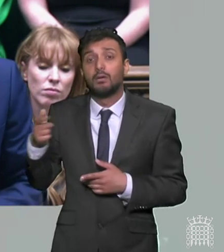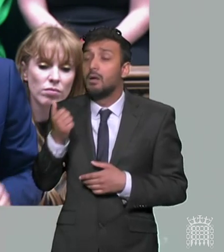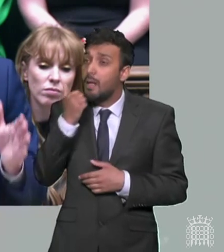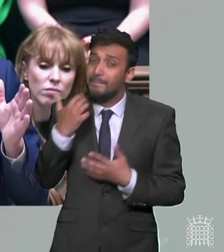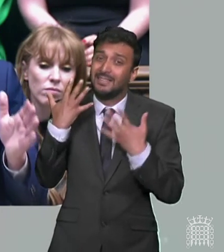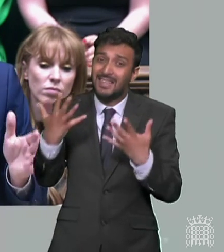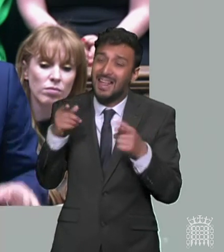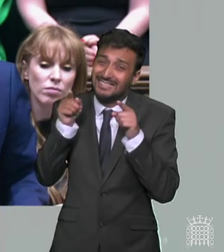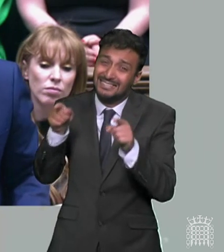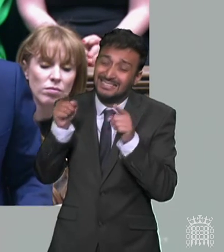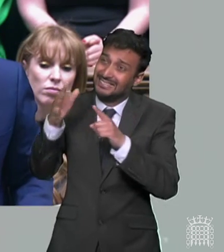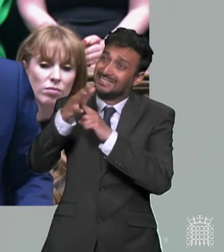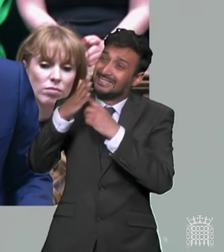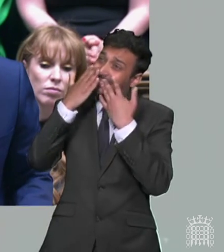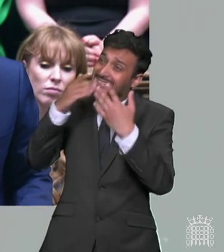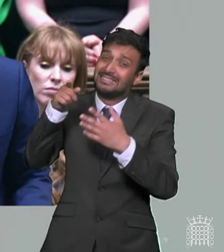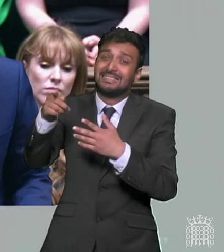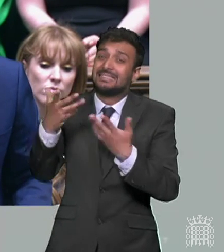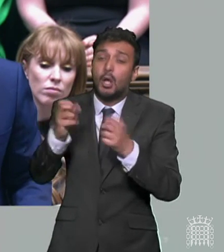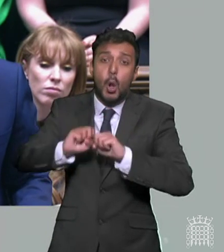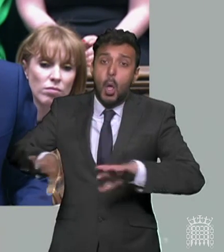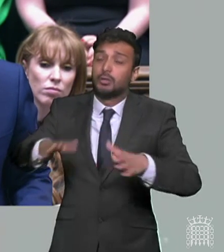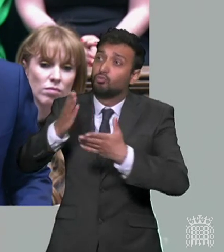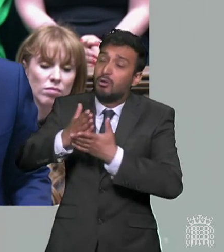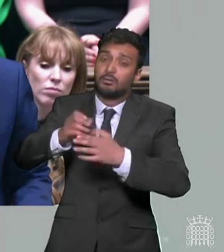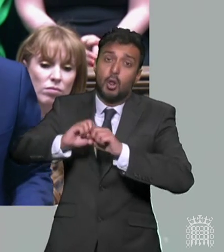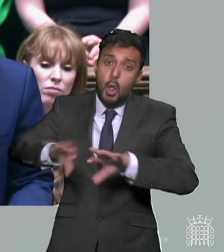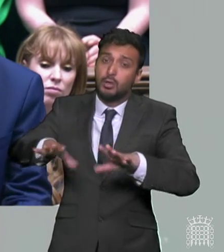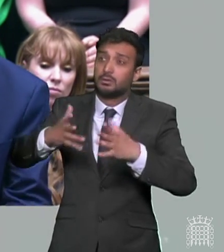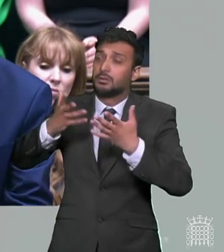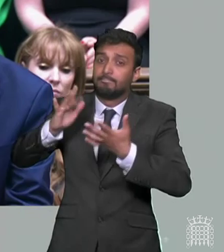Conservative Members must finally do their bit.